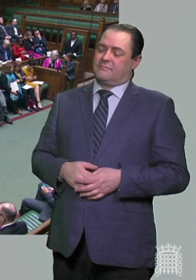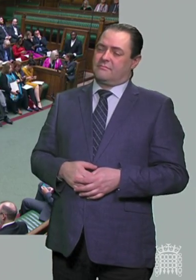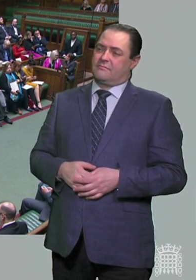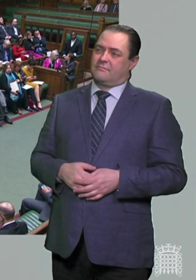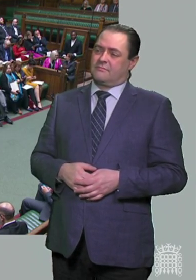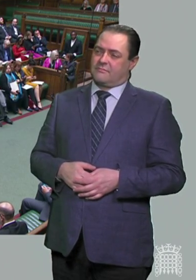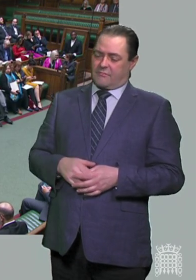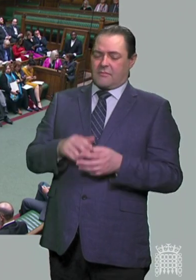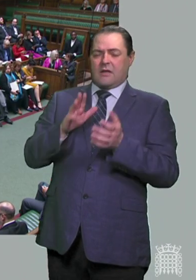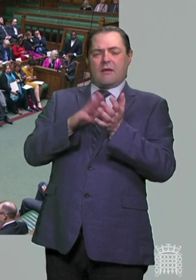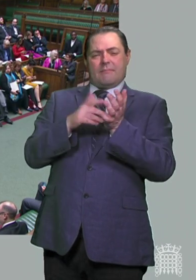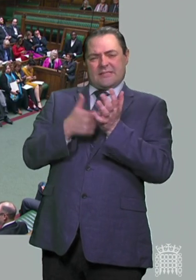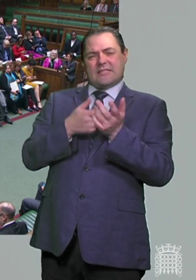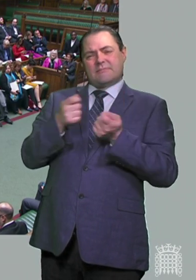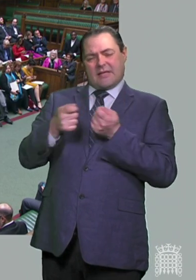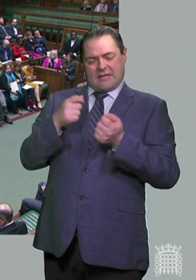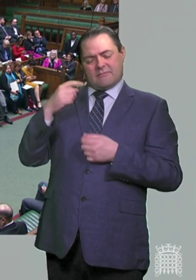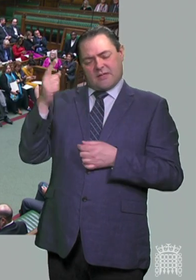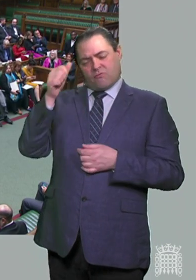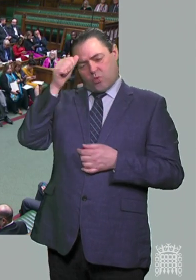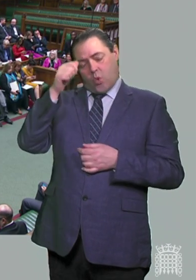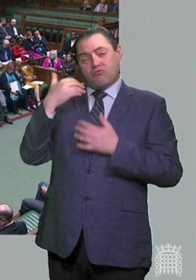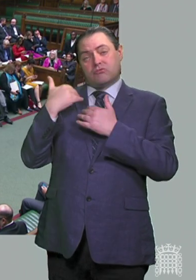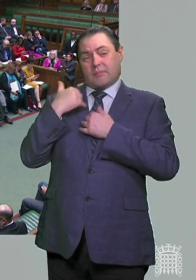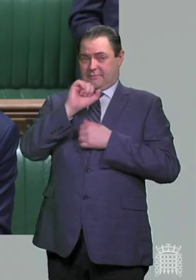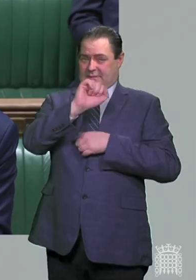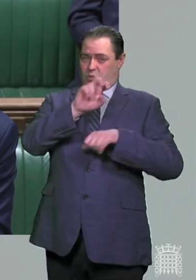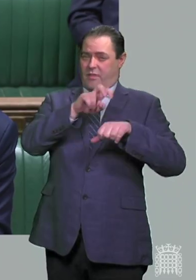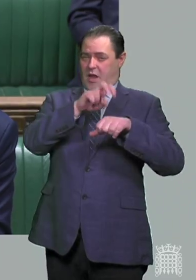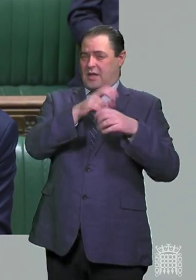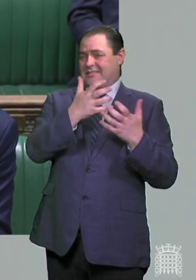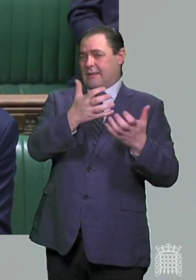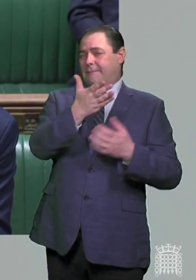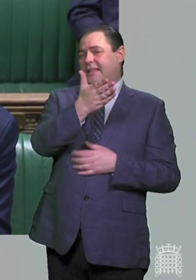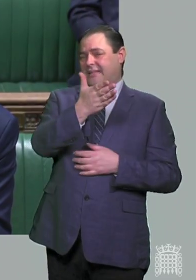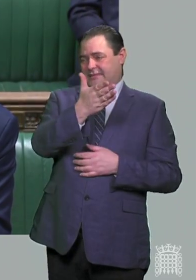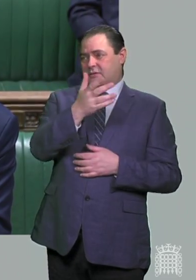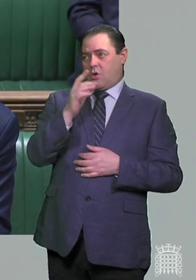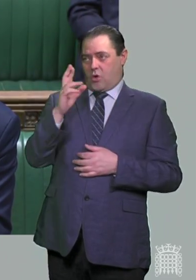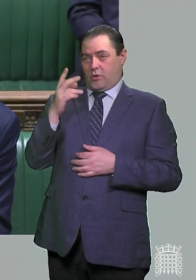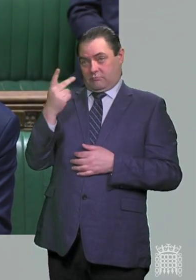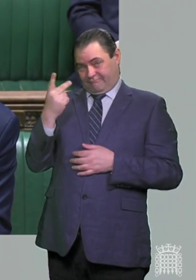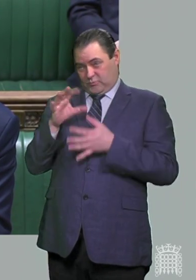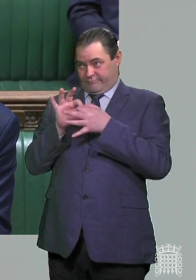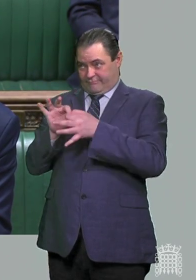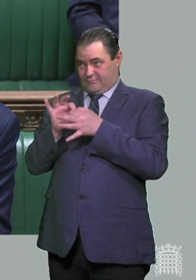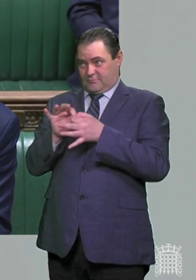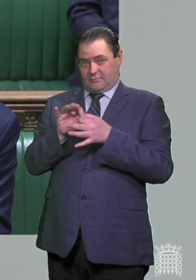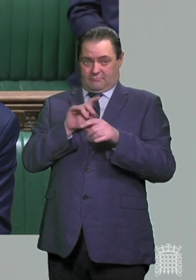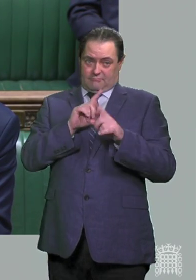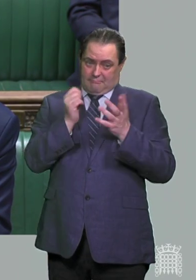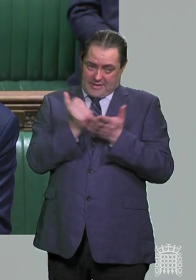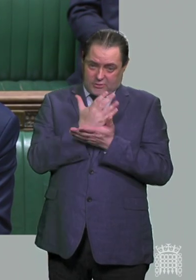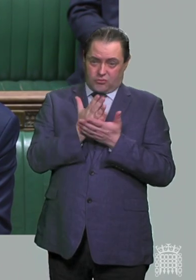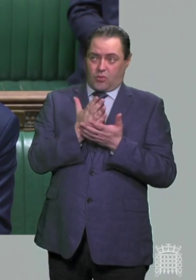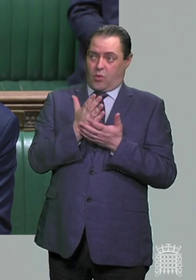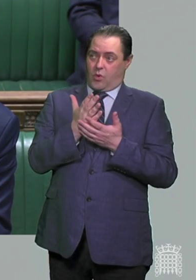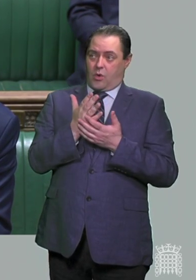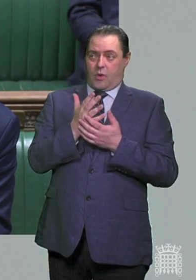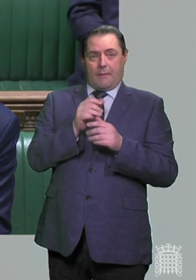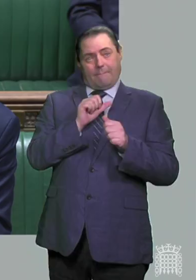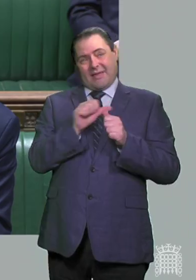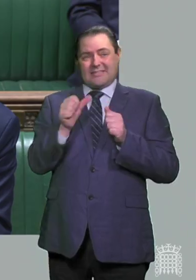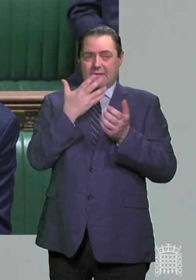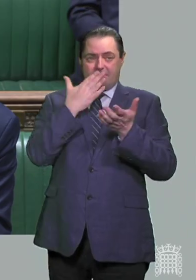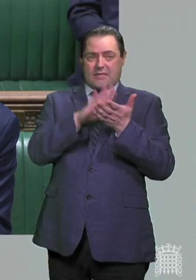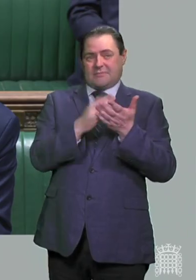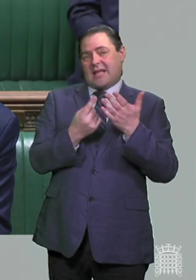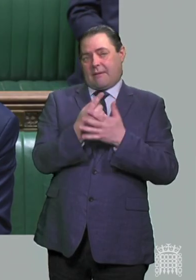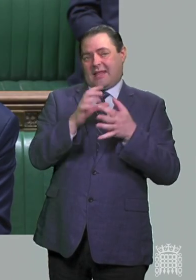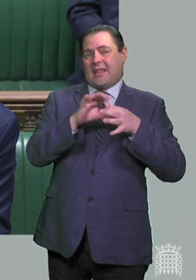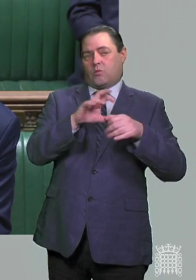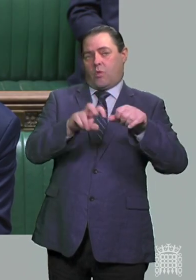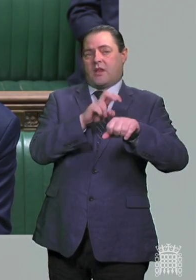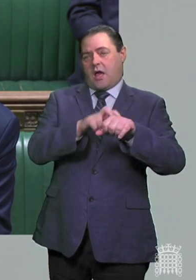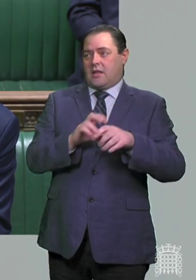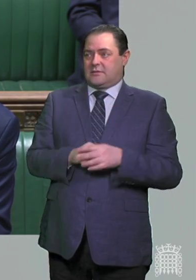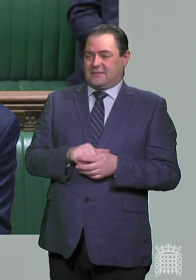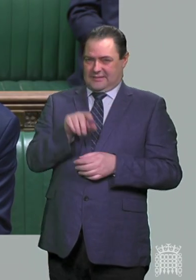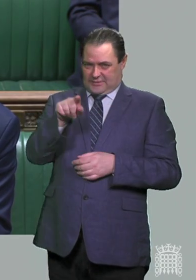The honourable Gentleman will know that energy is devolved. I hope that he will join me in doing everything possible to ensure that the maximum investment can be made in Northern Ireland.